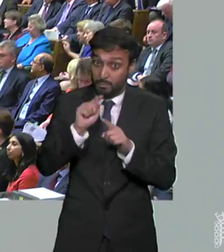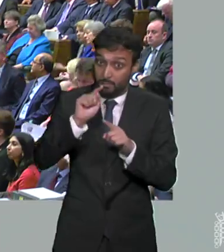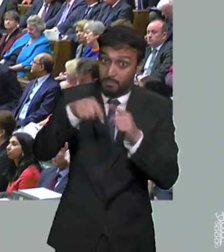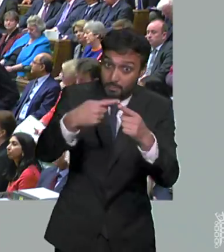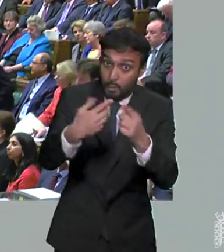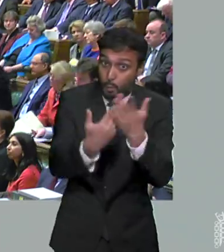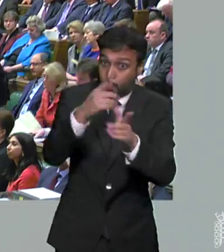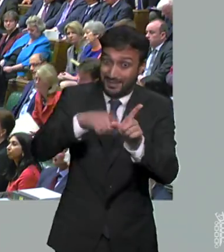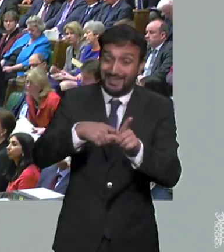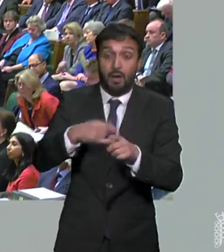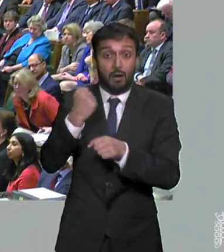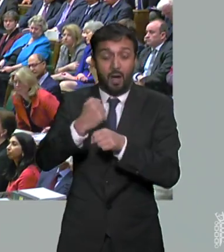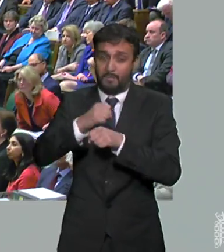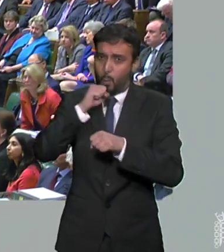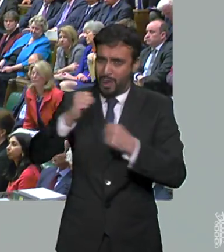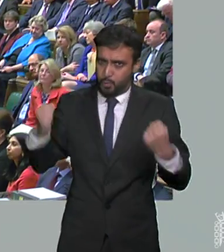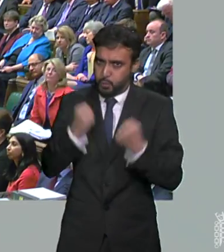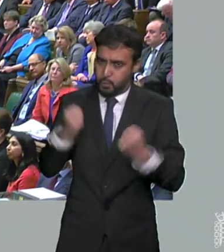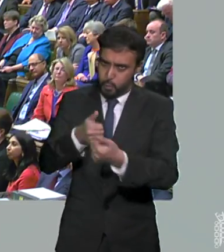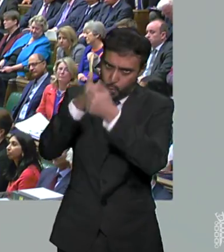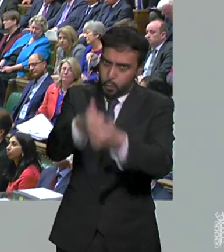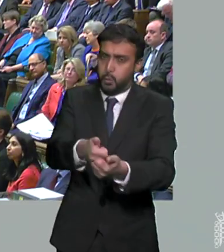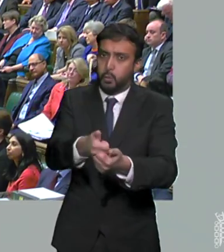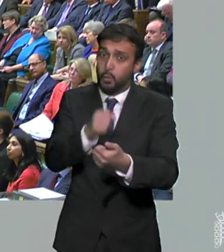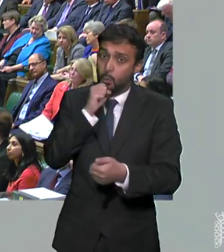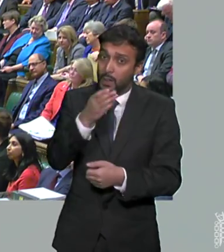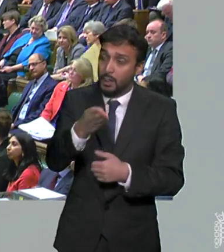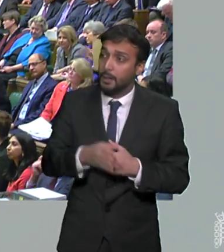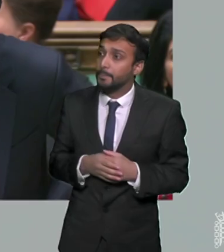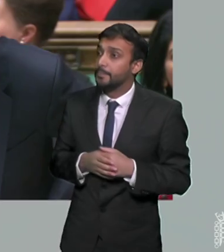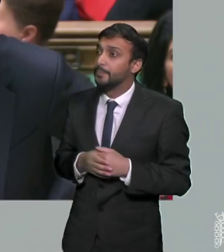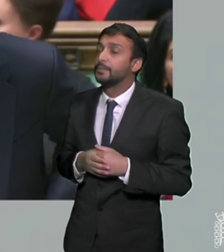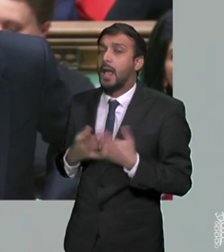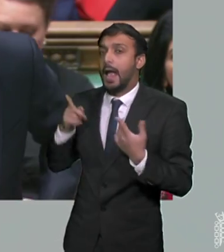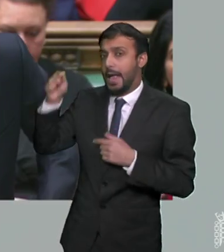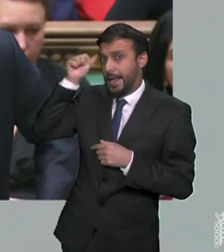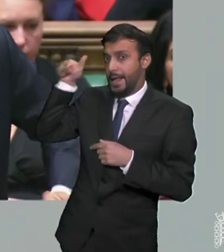Yes, my honourable Friend obviously knows the subject area well.